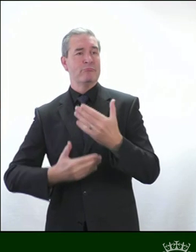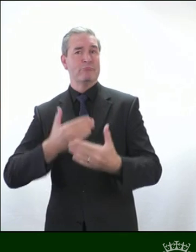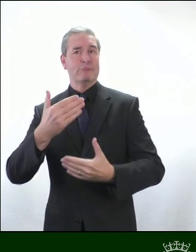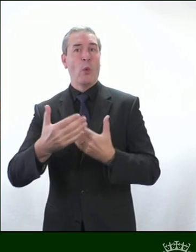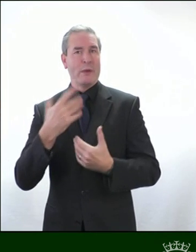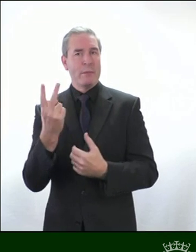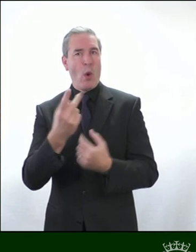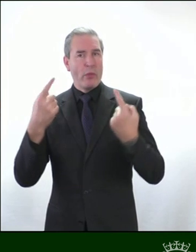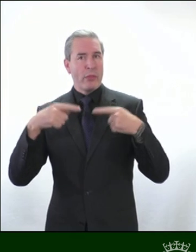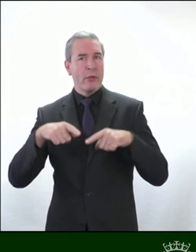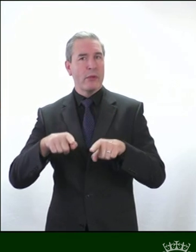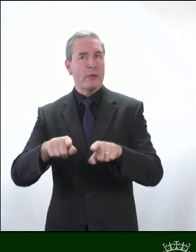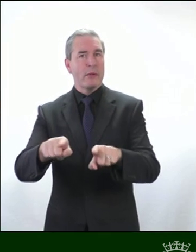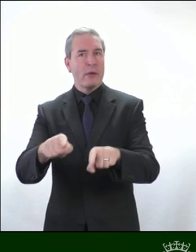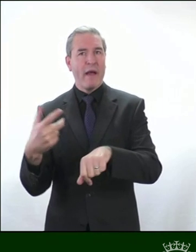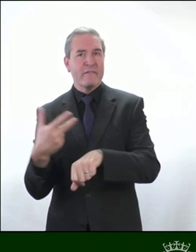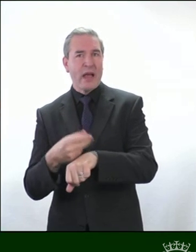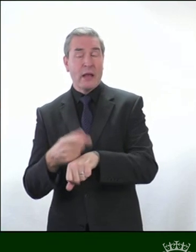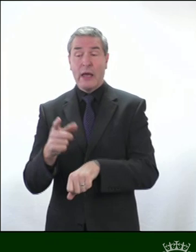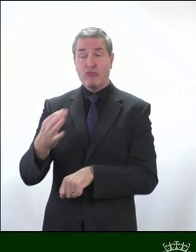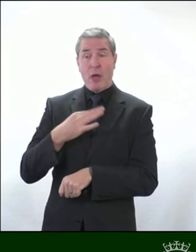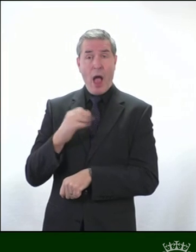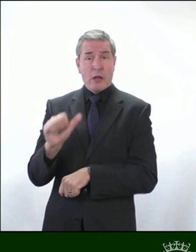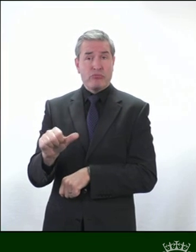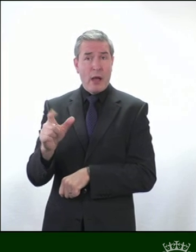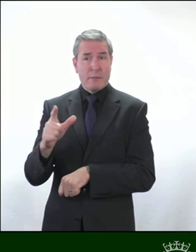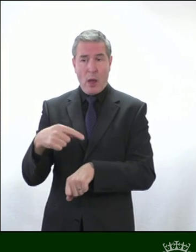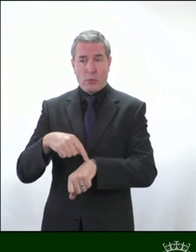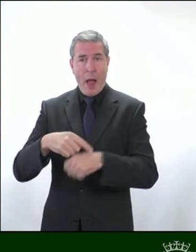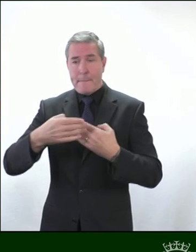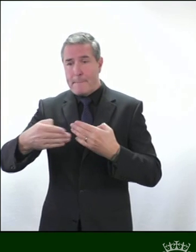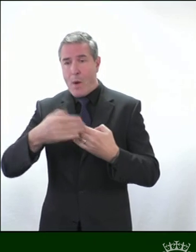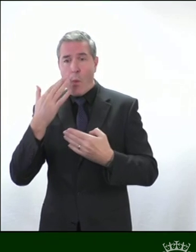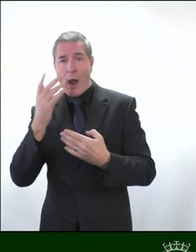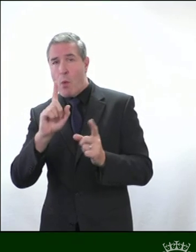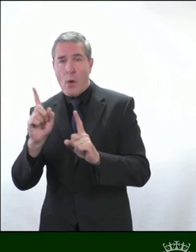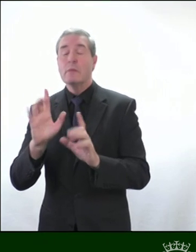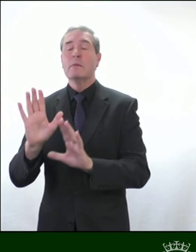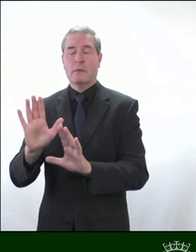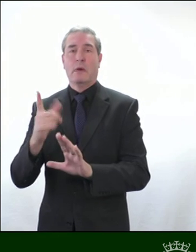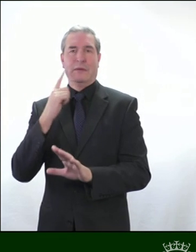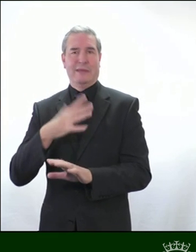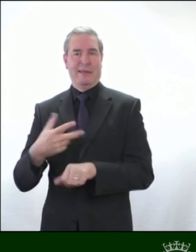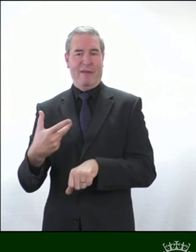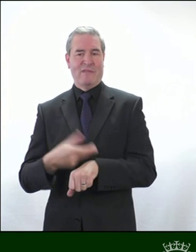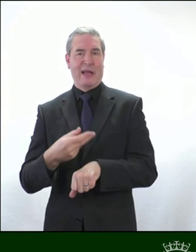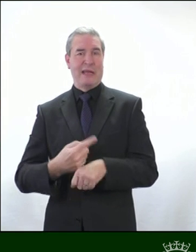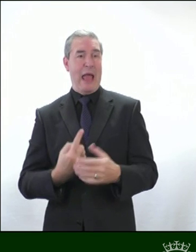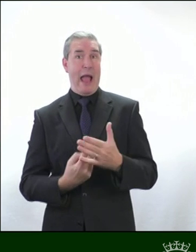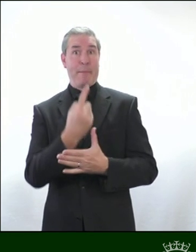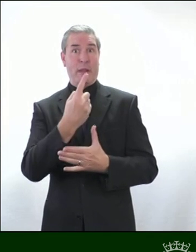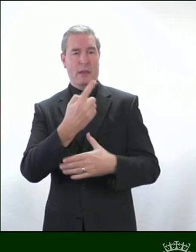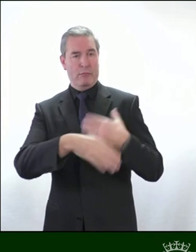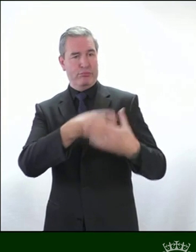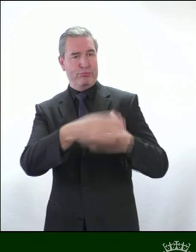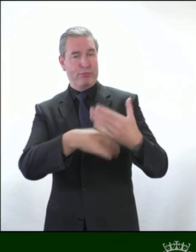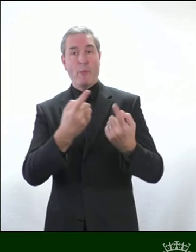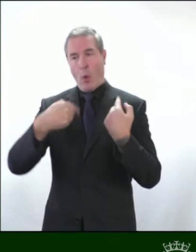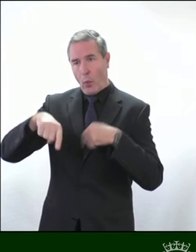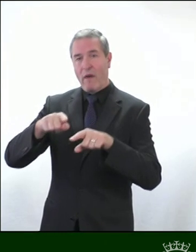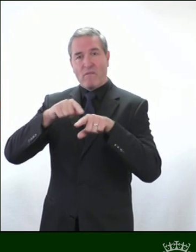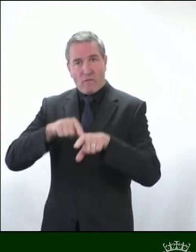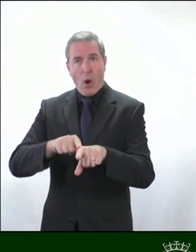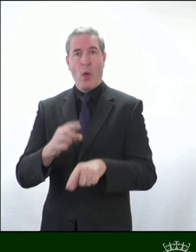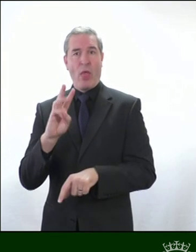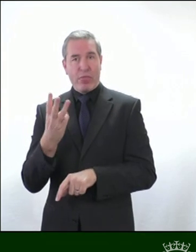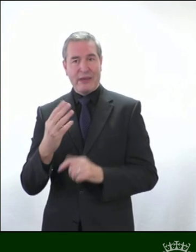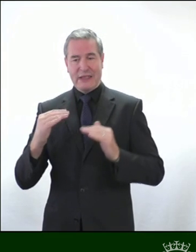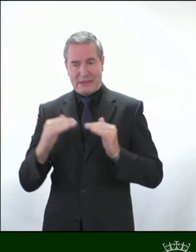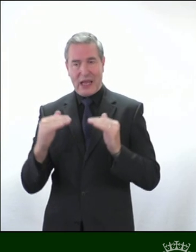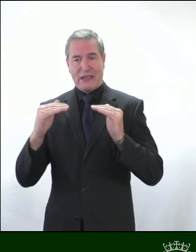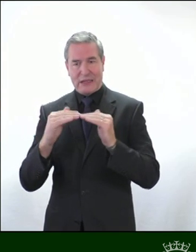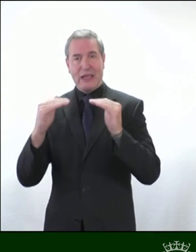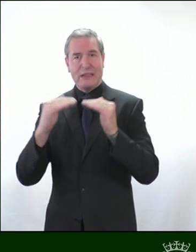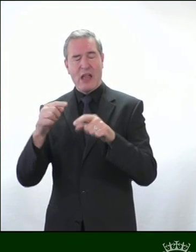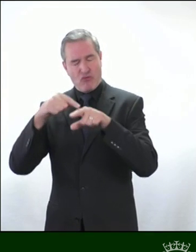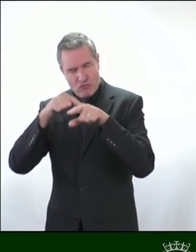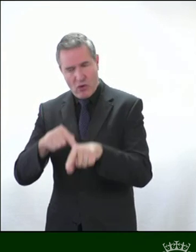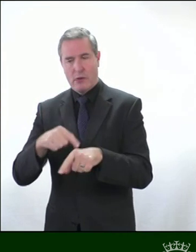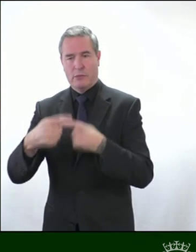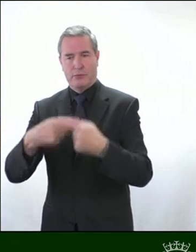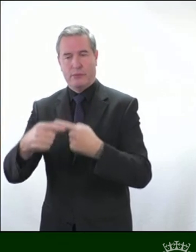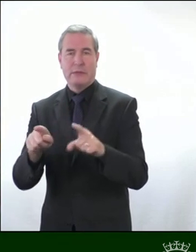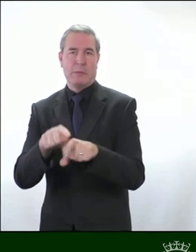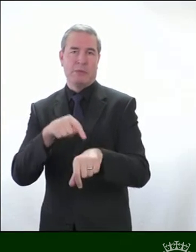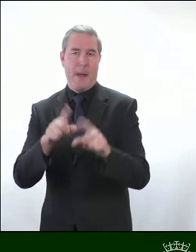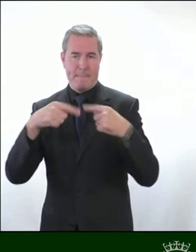The right hon. and learned Gentleman is right to ask about timetables, but at the same time as we roll out the vaccine over the next few weeks, we will need to keep that tough tiering and testing regime in place.